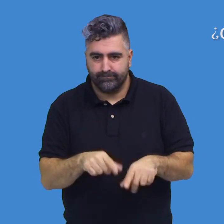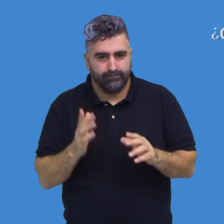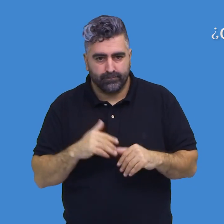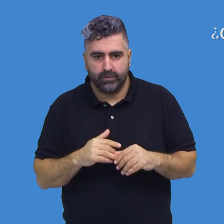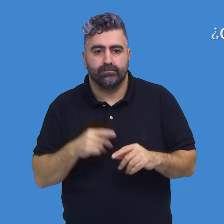haber no